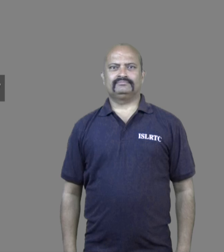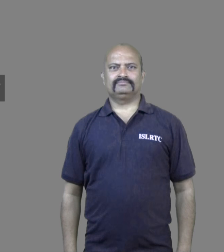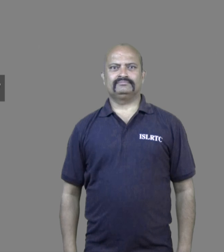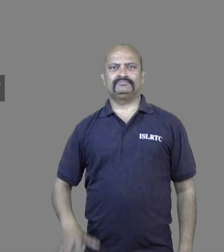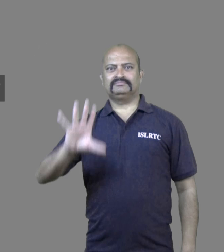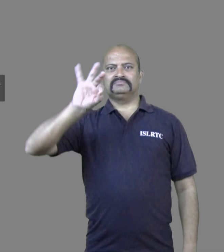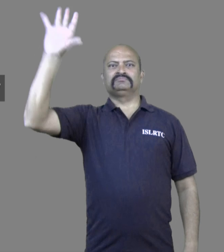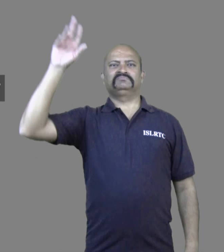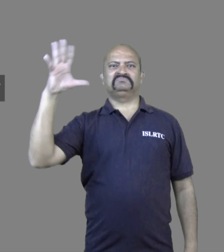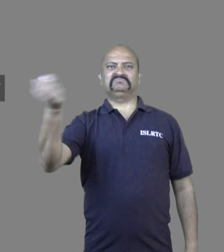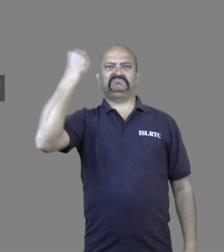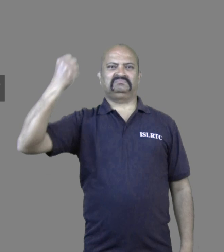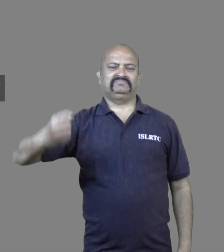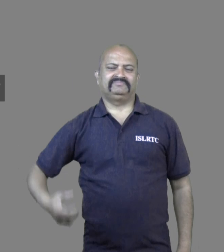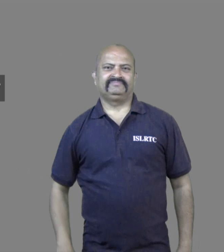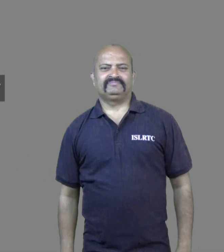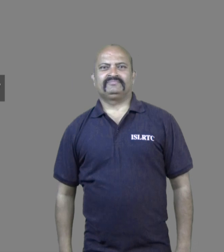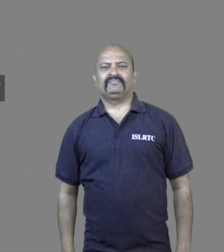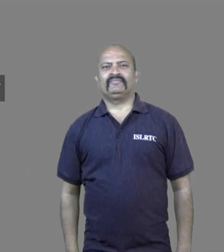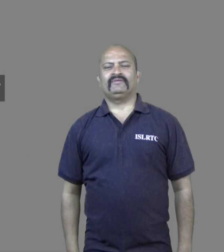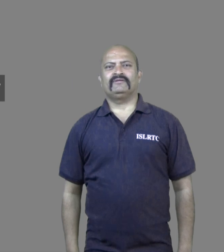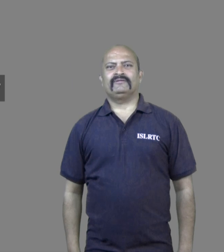Fifty Half-Century